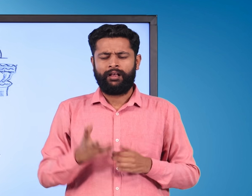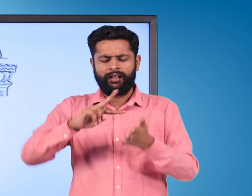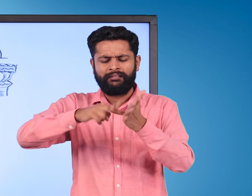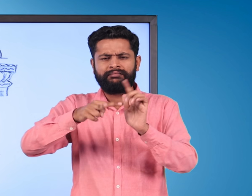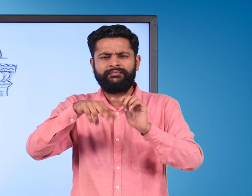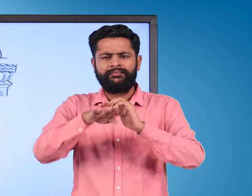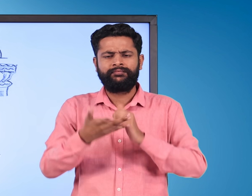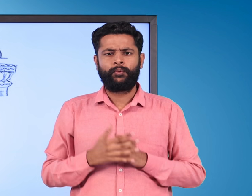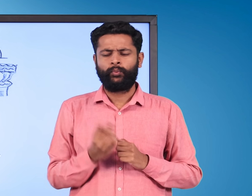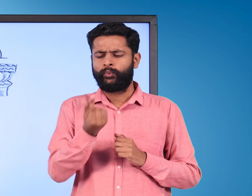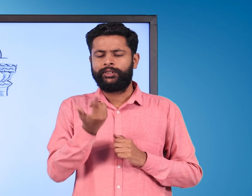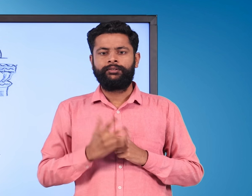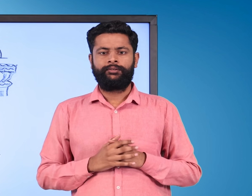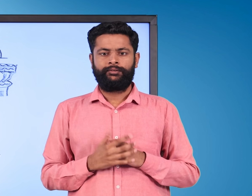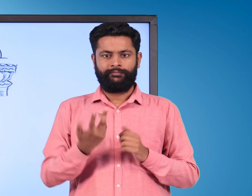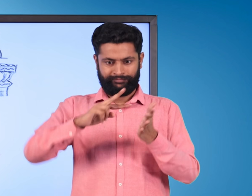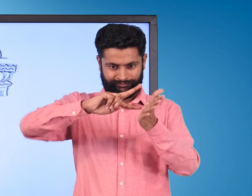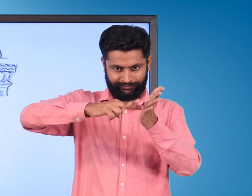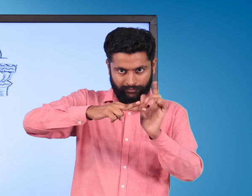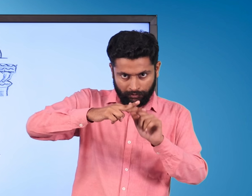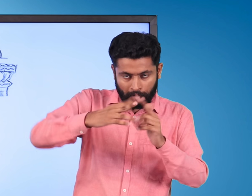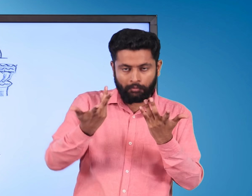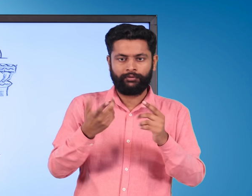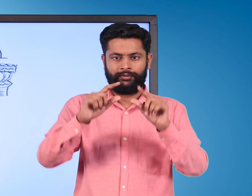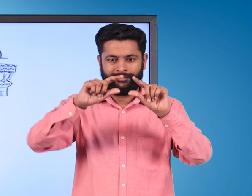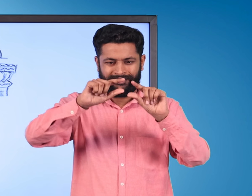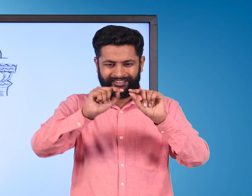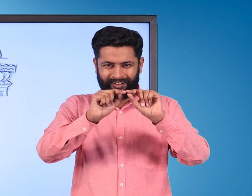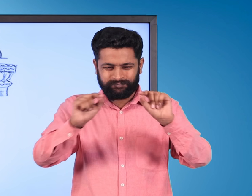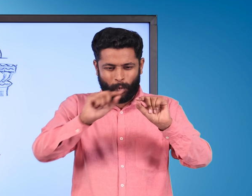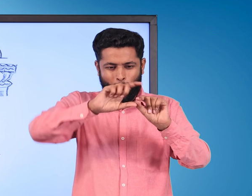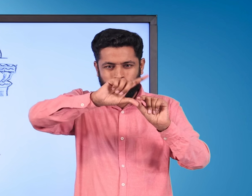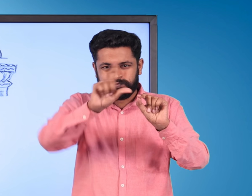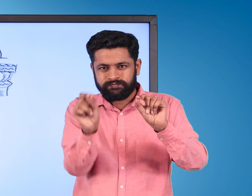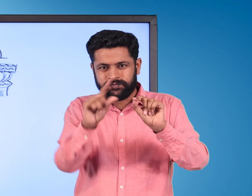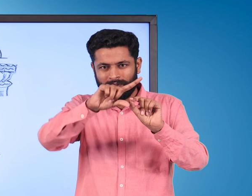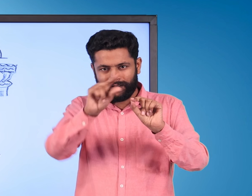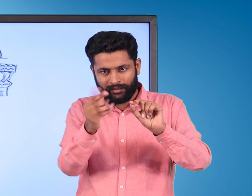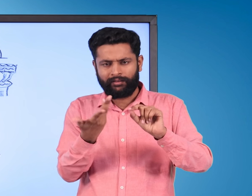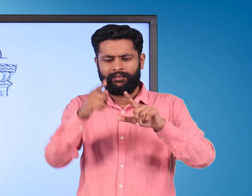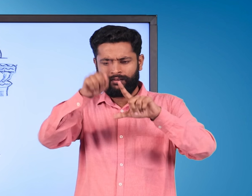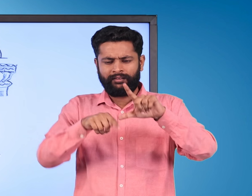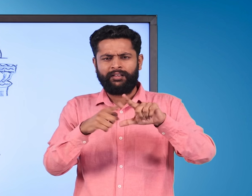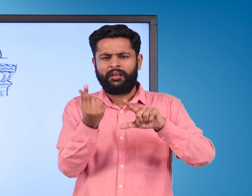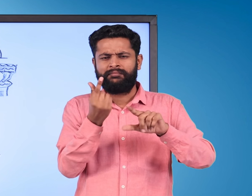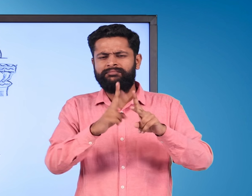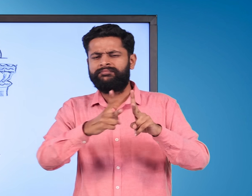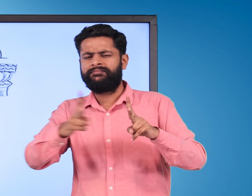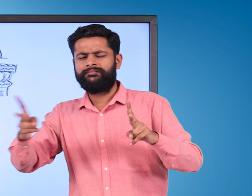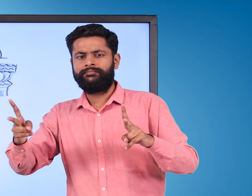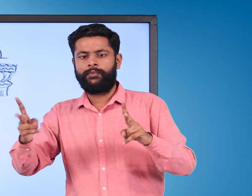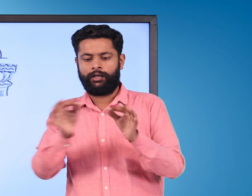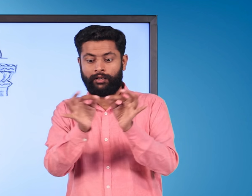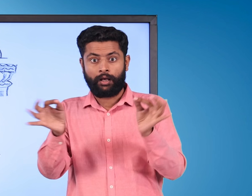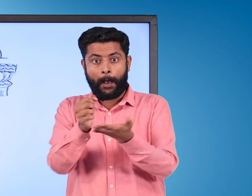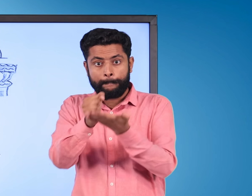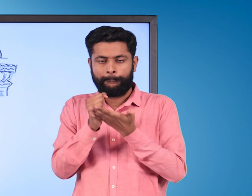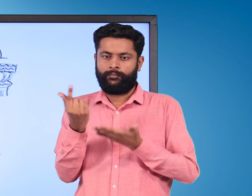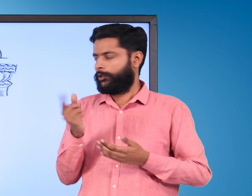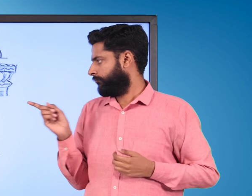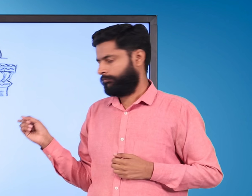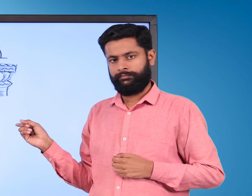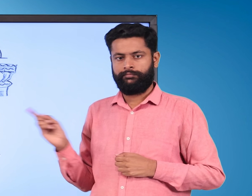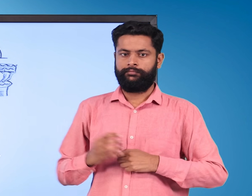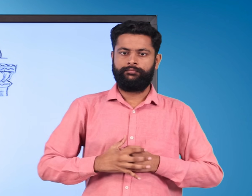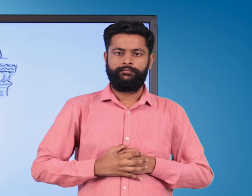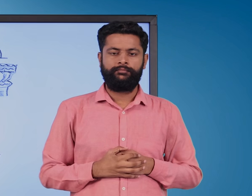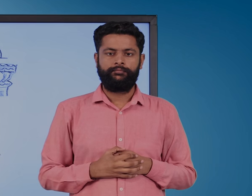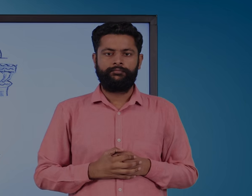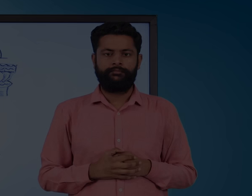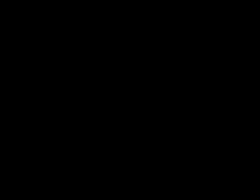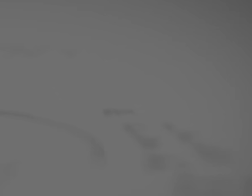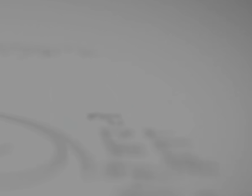like compass and predictor for measurement.